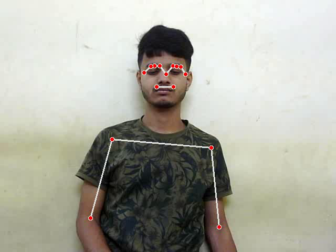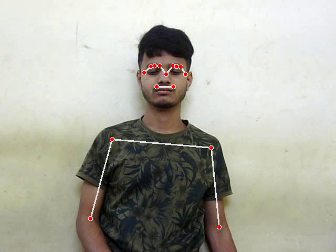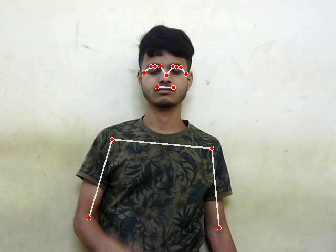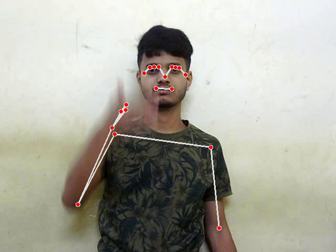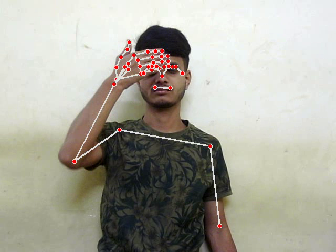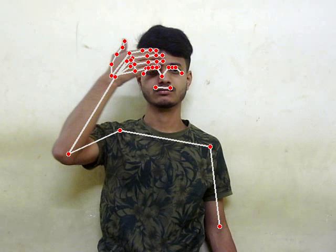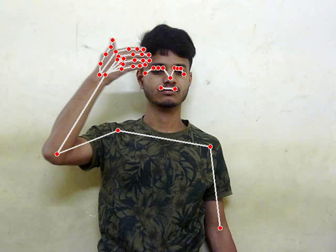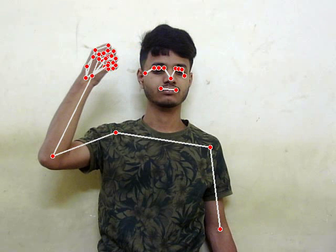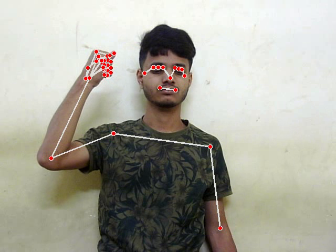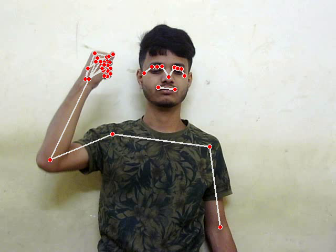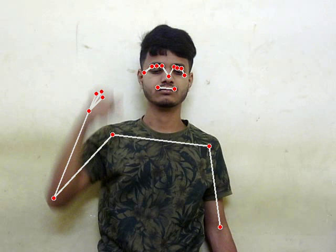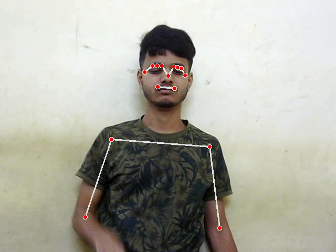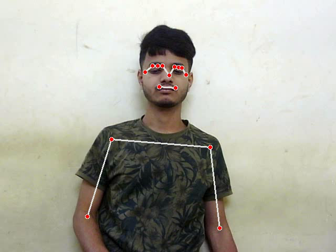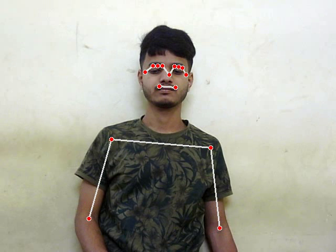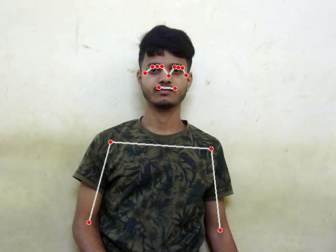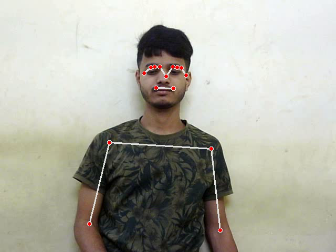forget